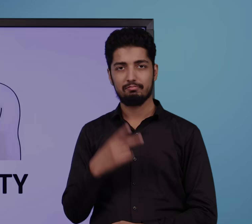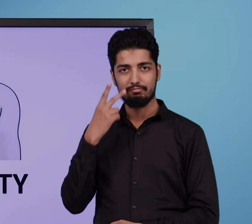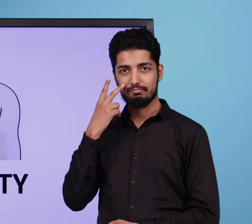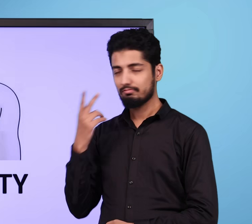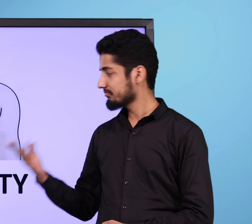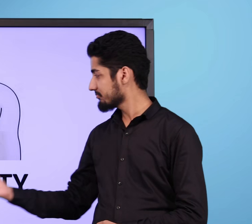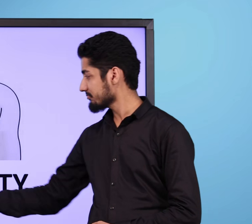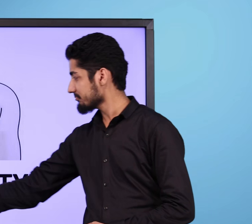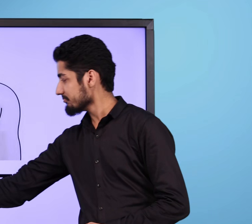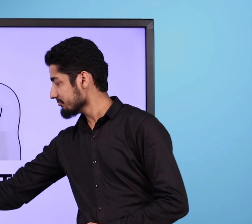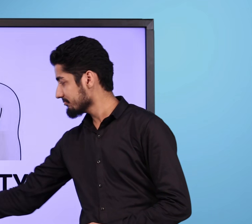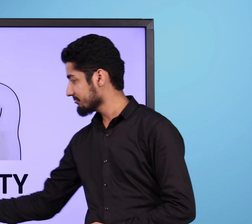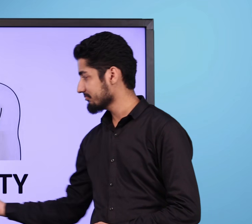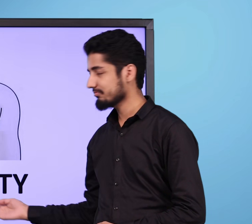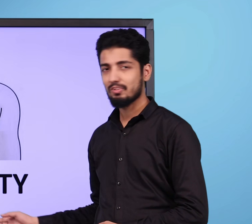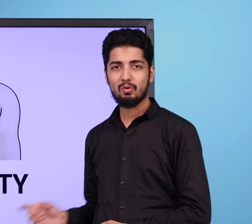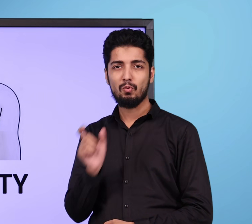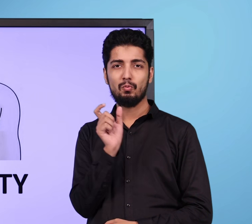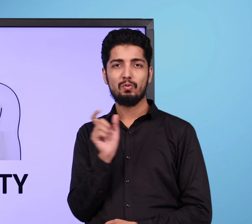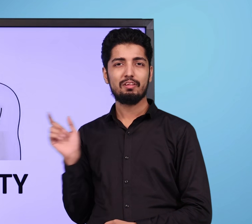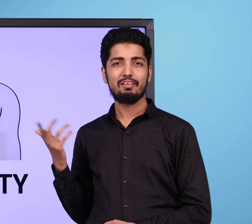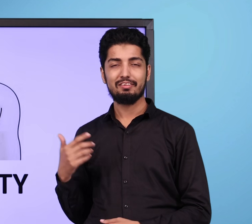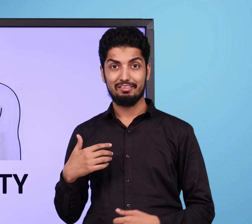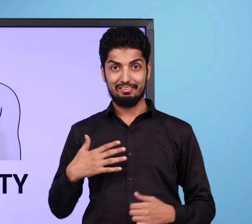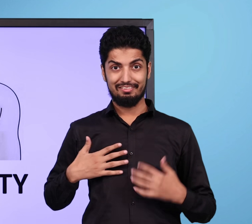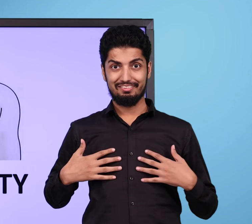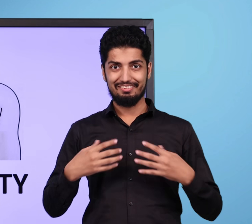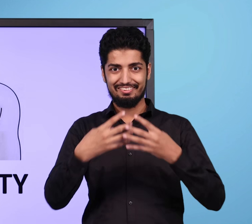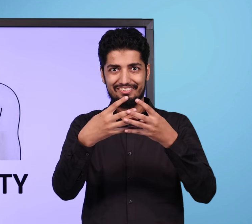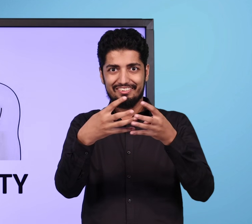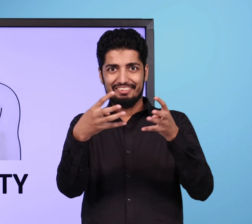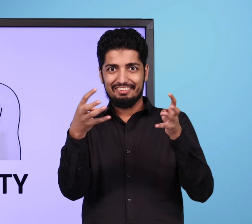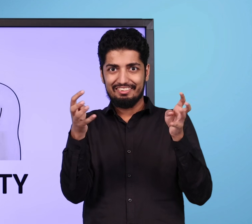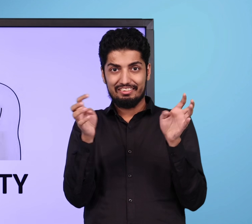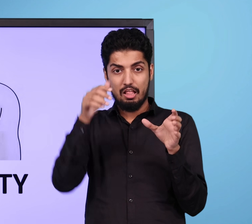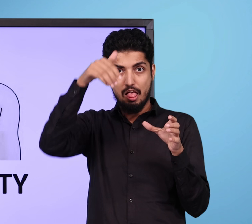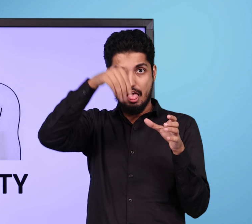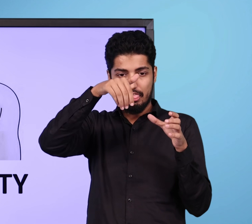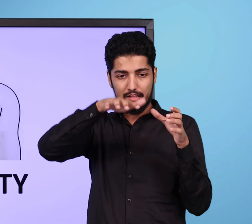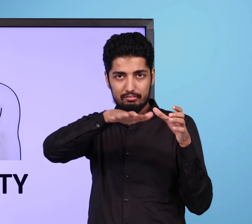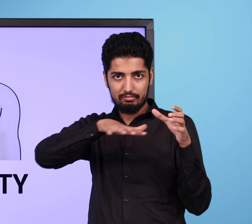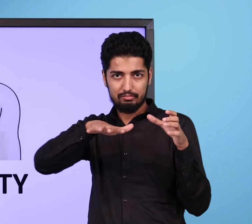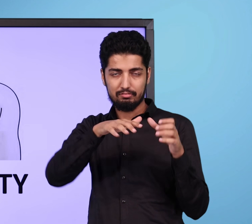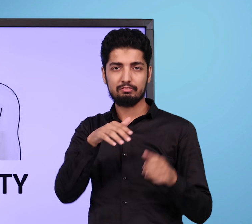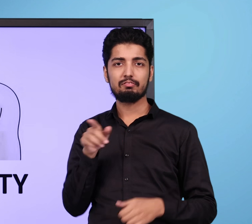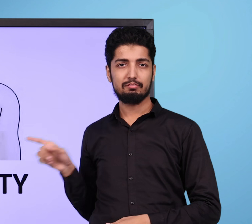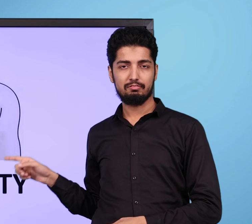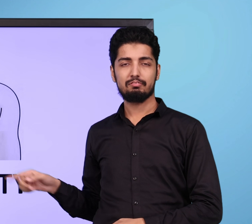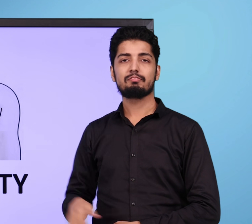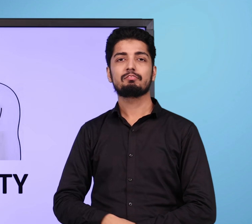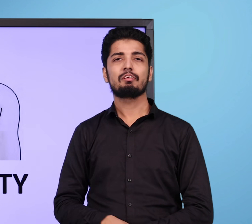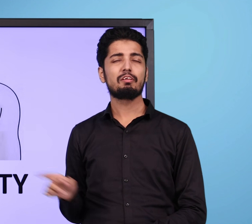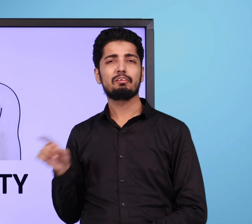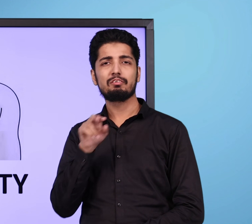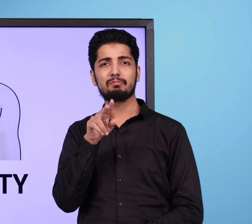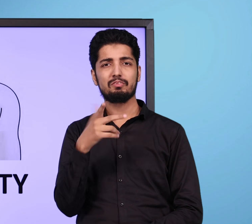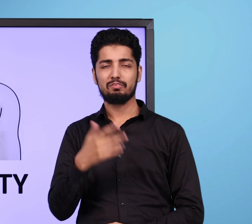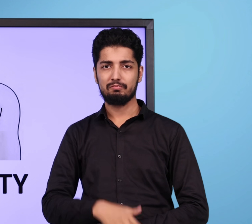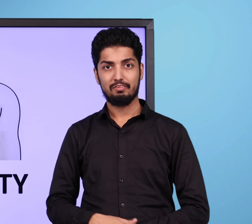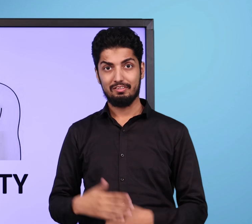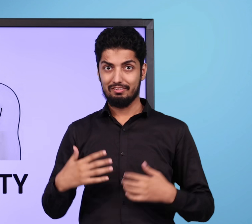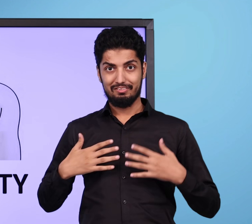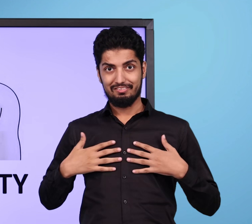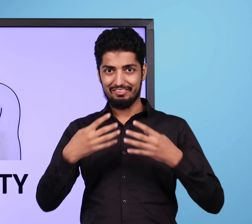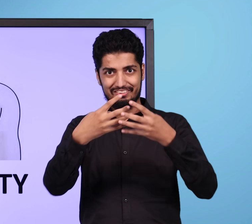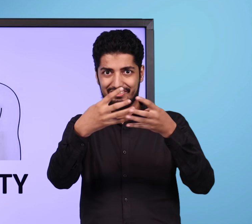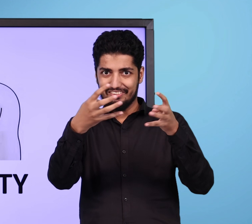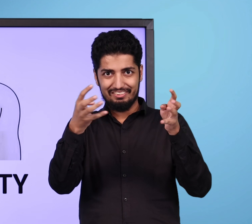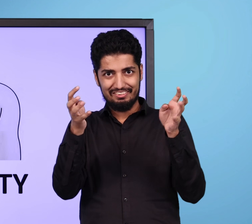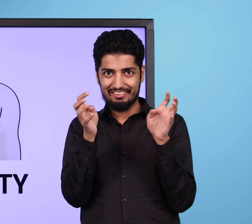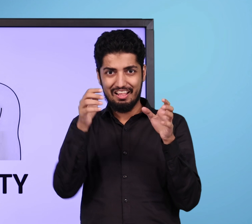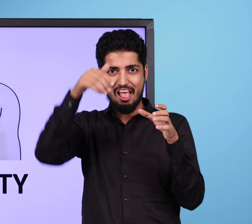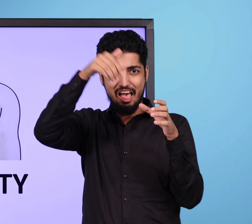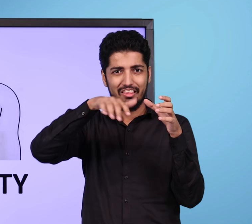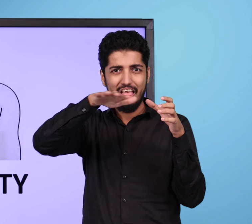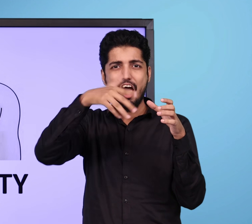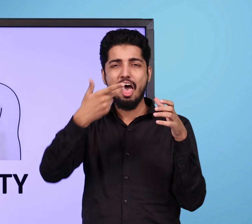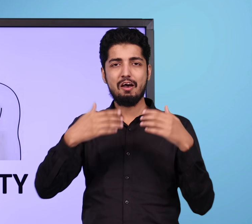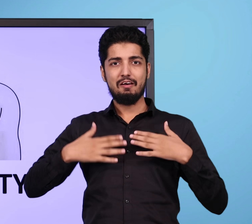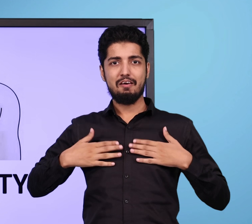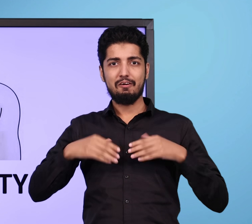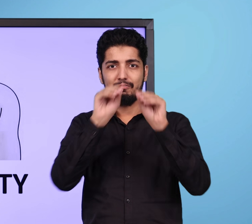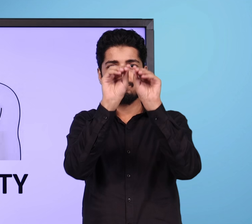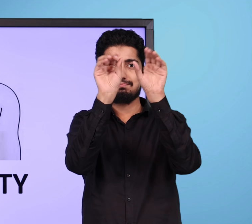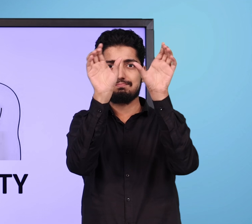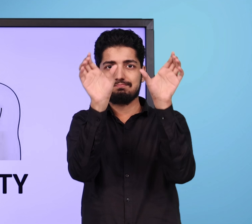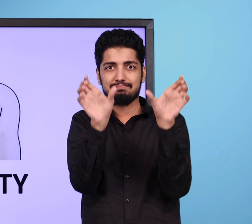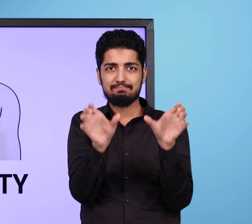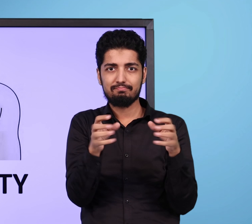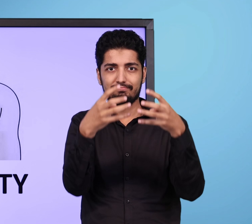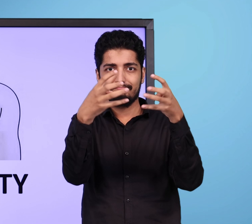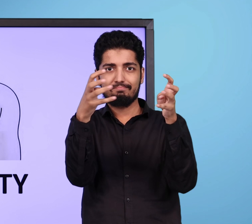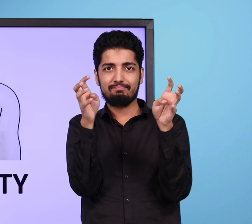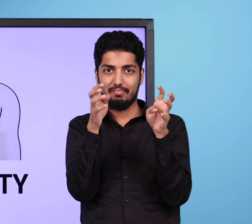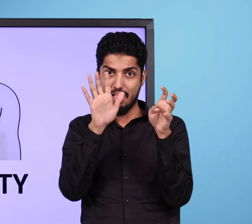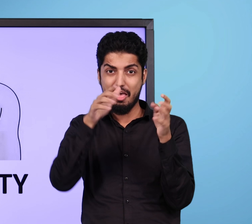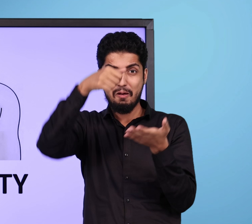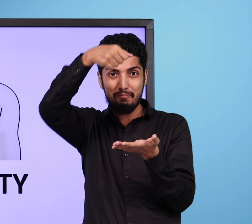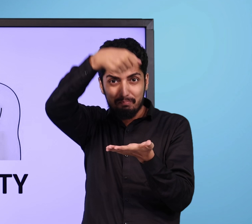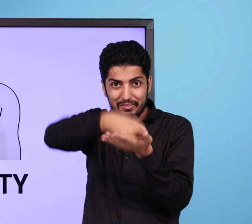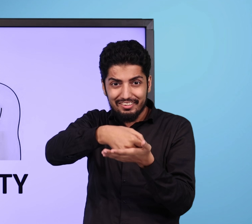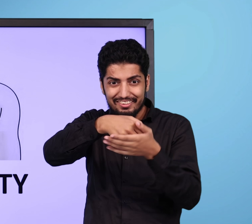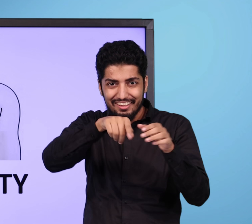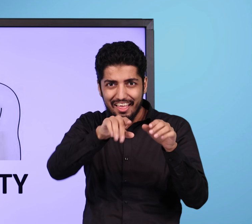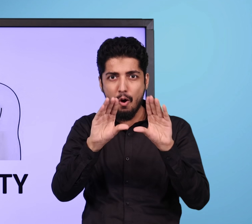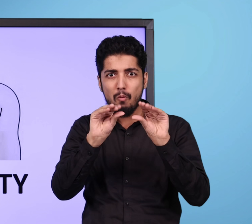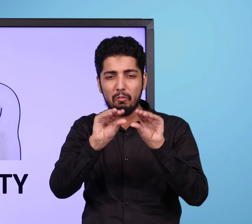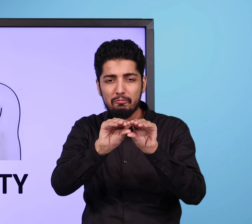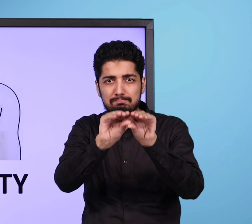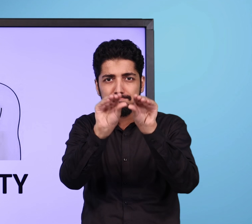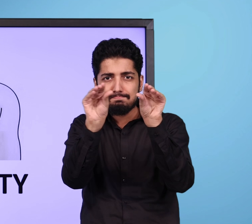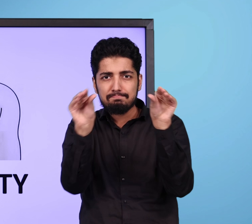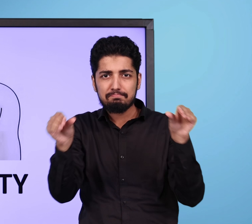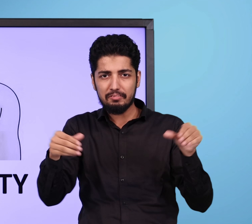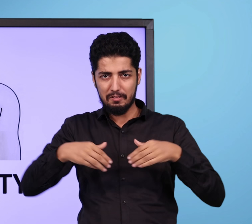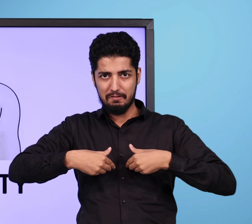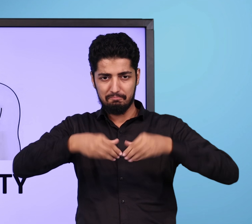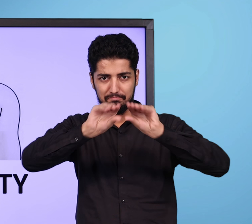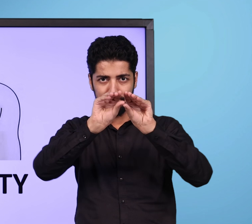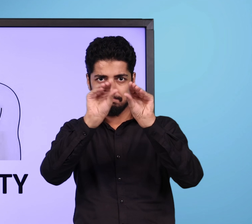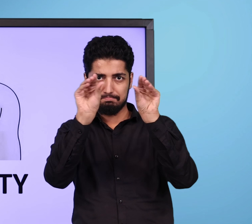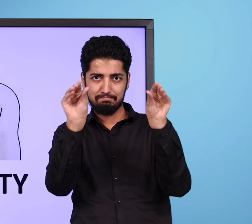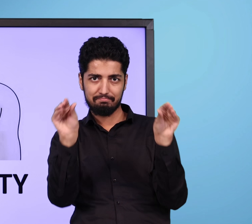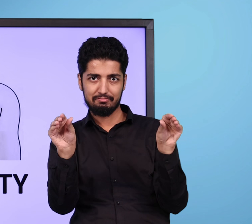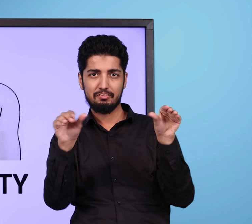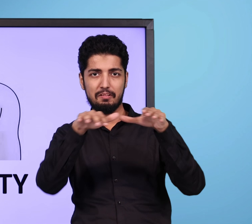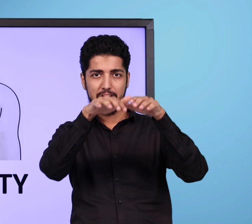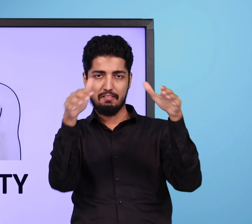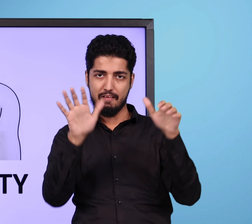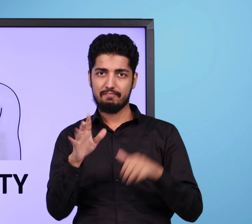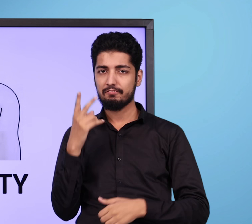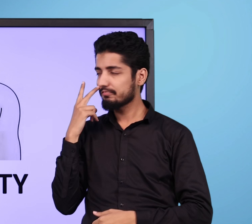Chest cavity This sign means chest cavity. It is an area in our upper body which is surrounded by ribs on the sides. Inside it are the lungs. The diaphragm forms the floor of the chest cavity.